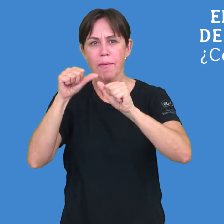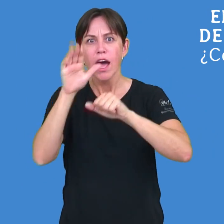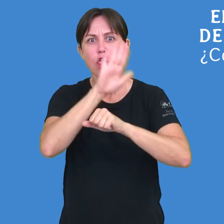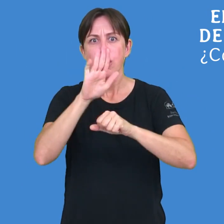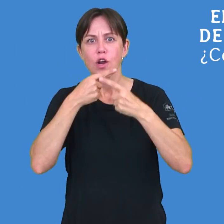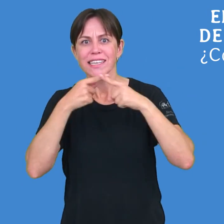dónde